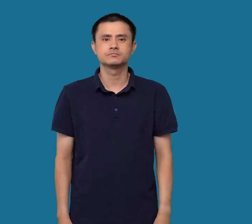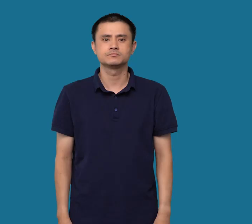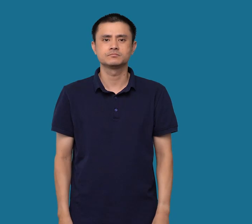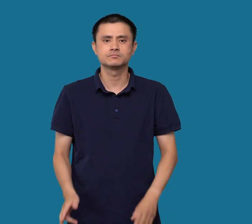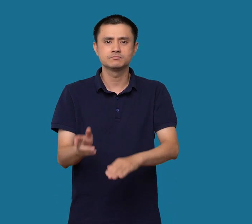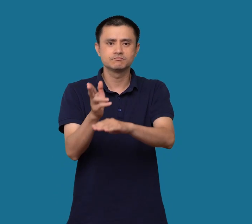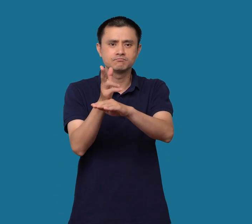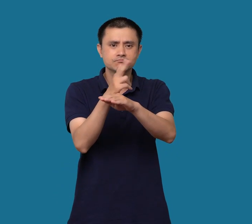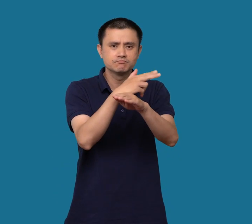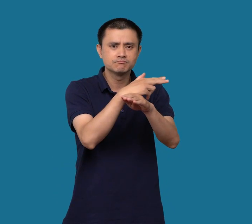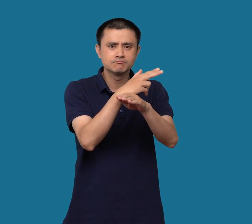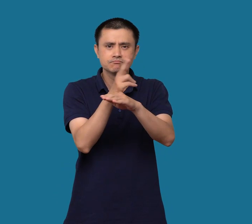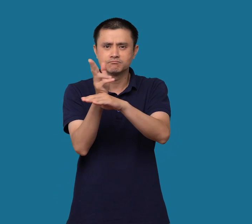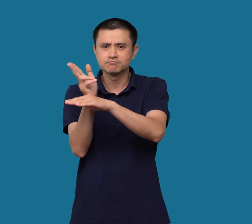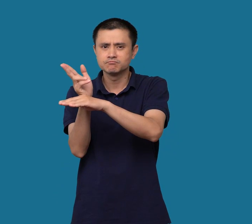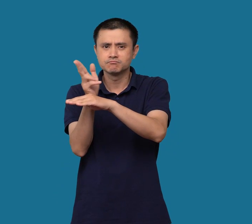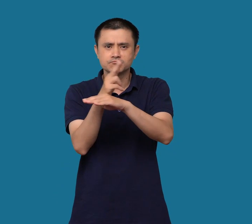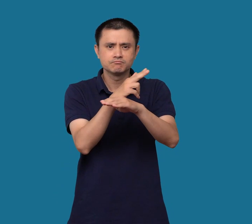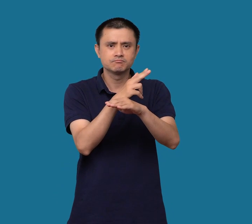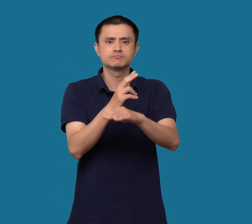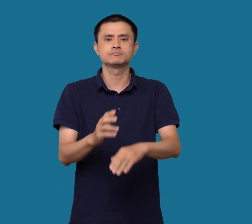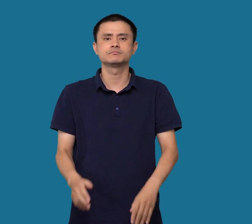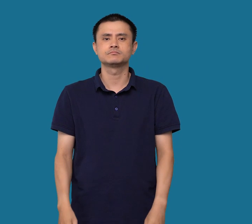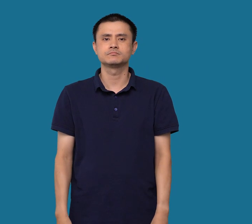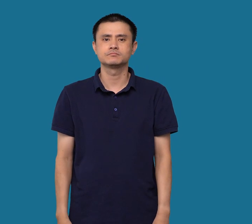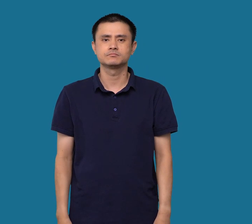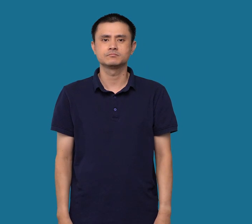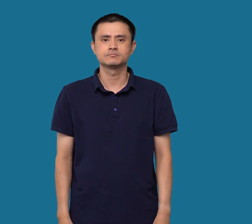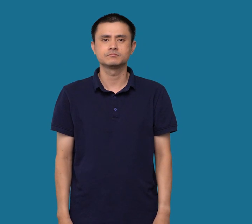xe cứu hỏa